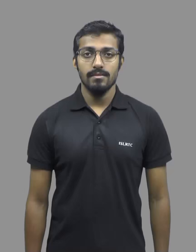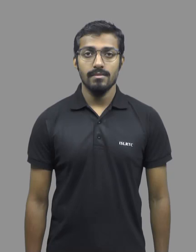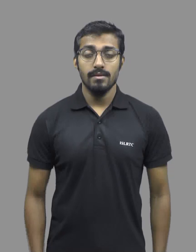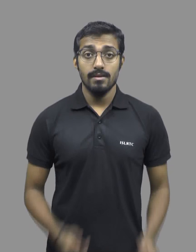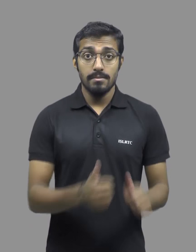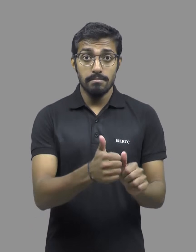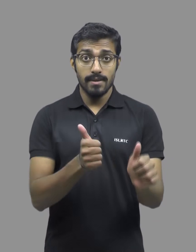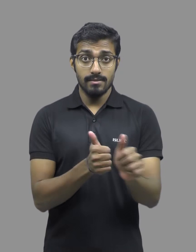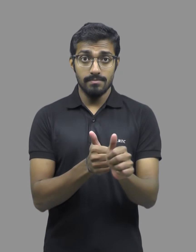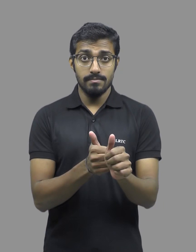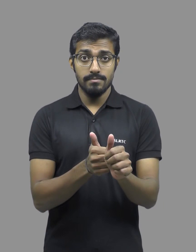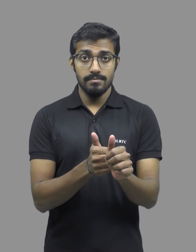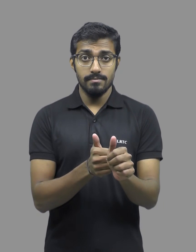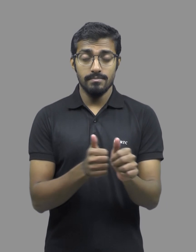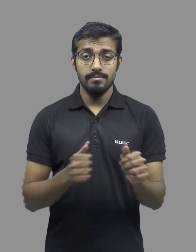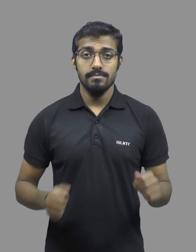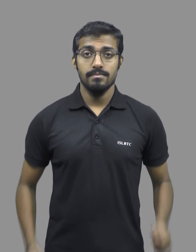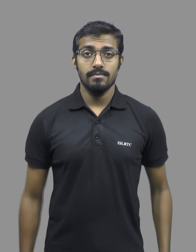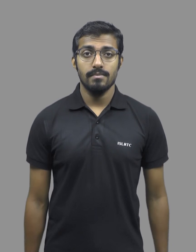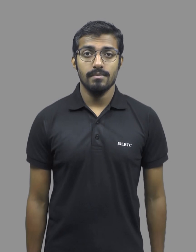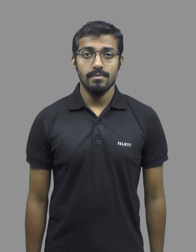Behind